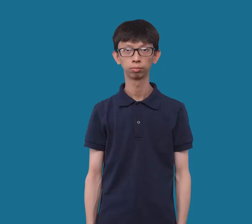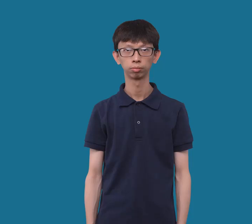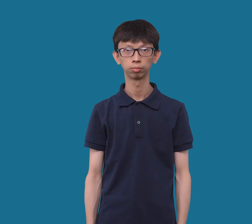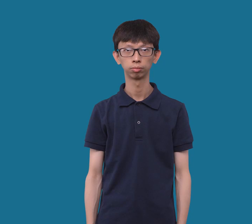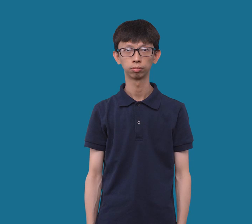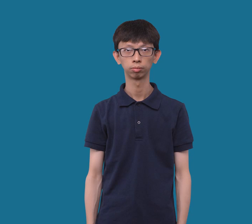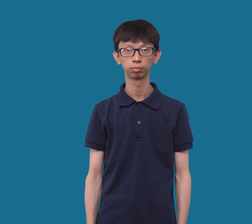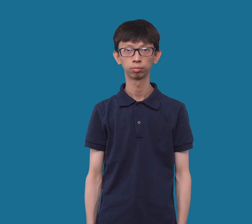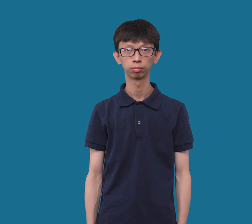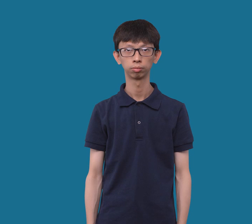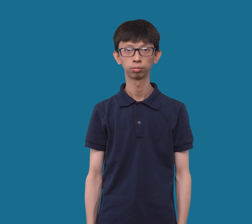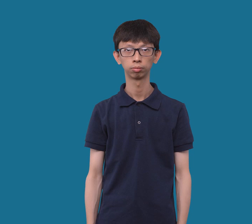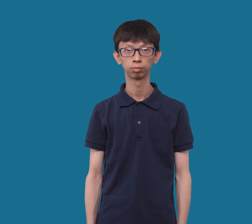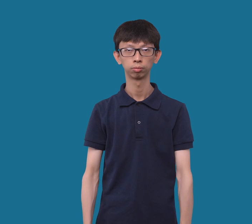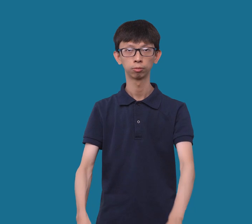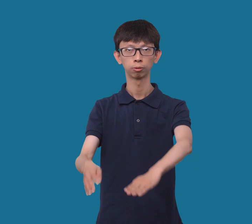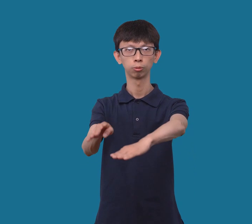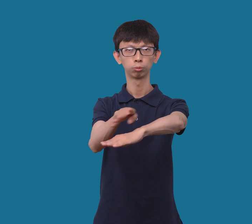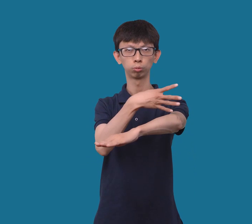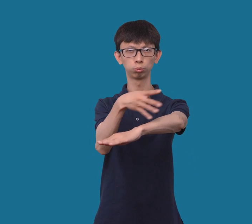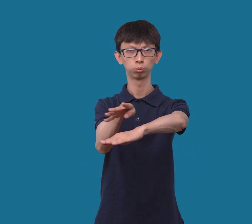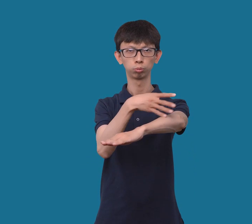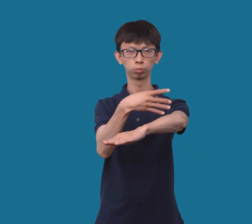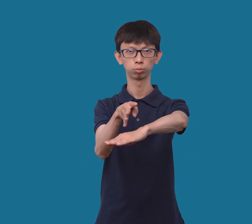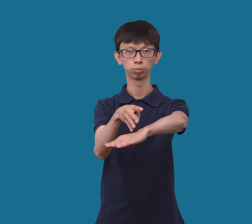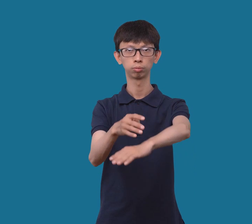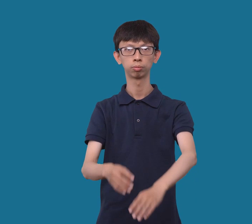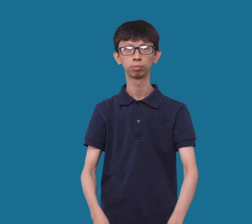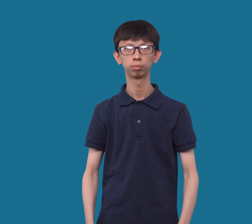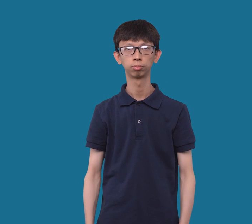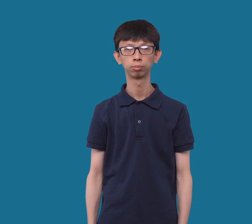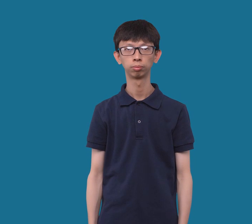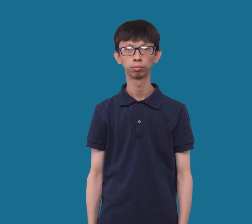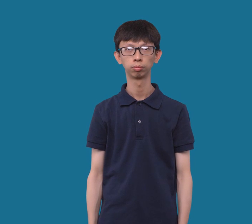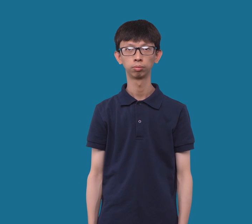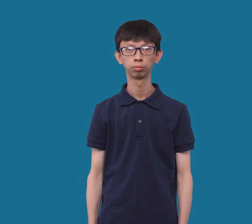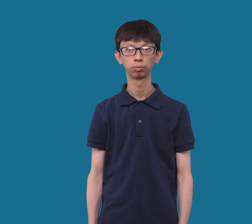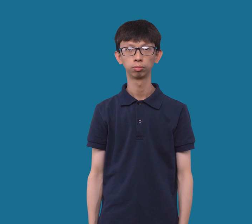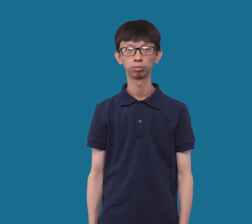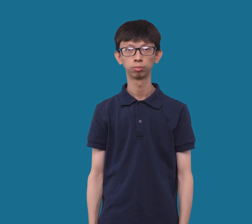bờ ruộng